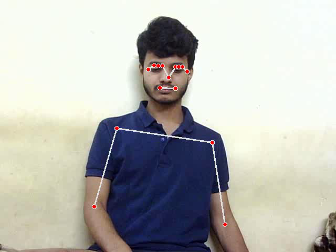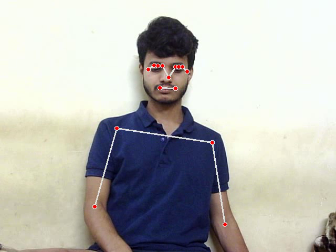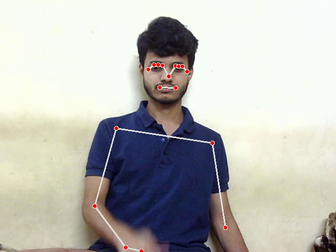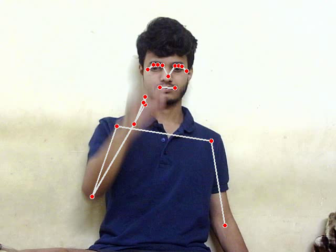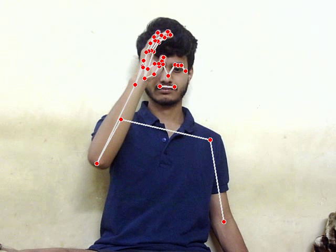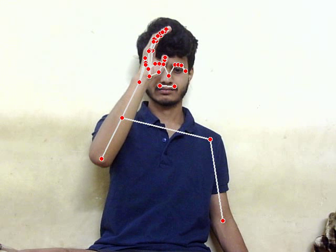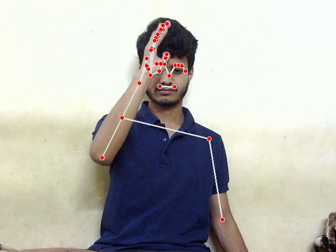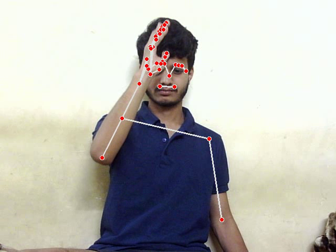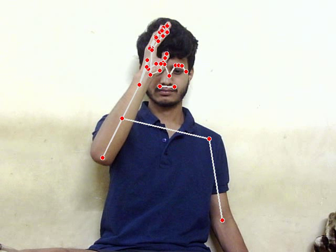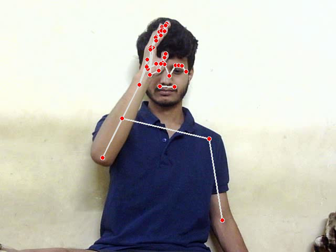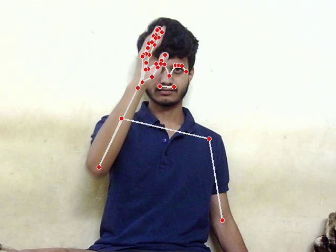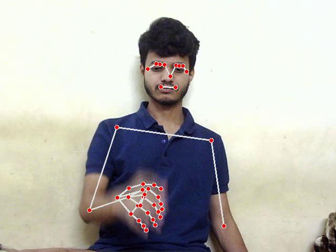father